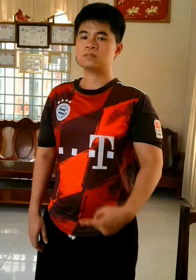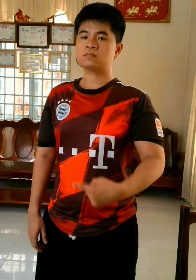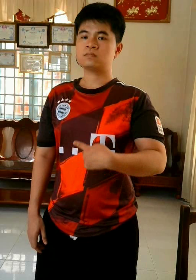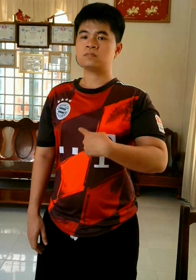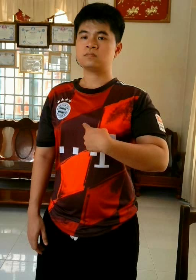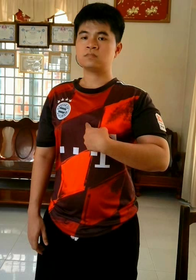toi